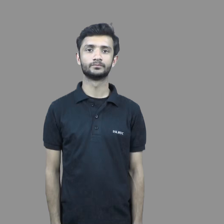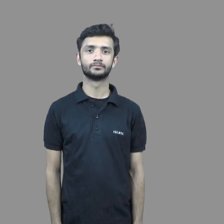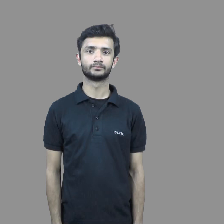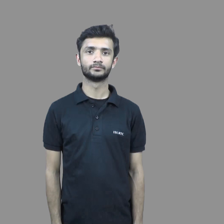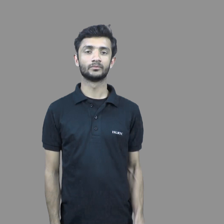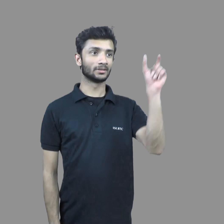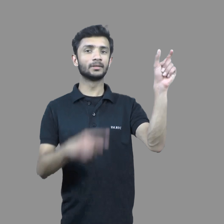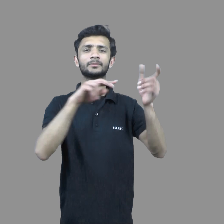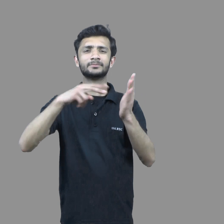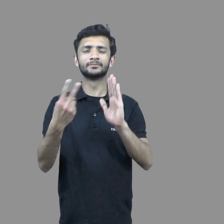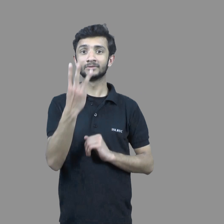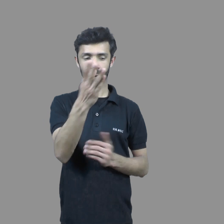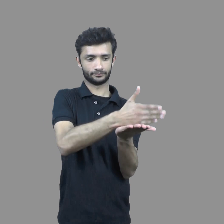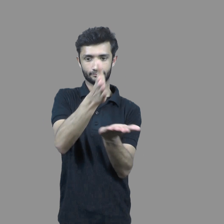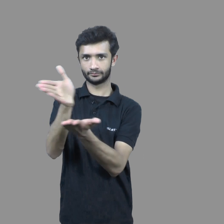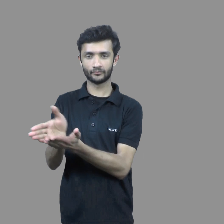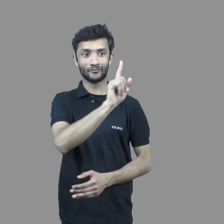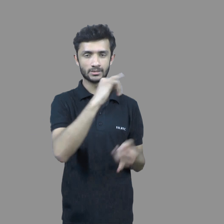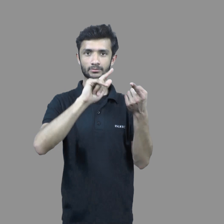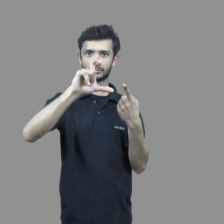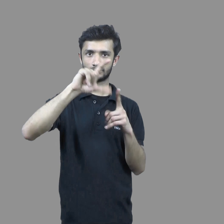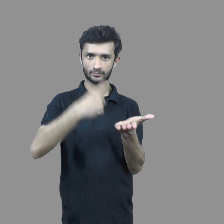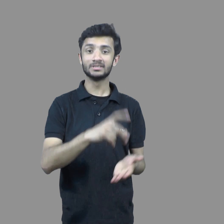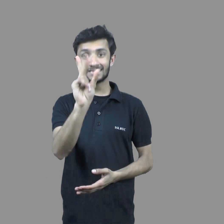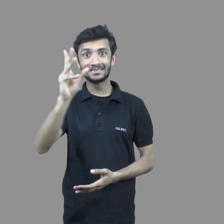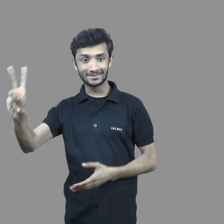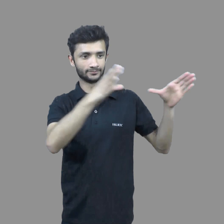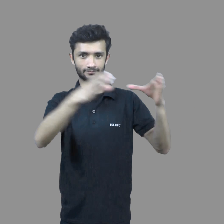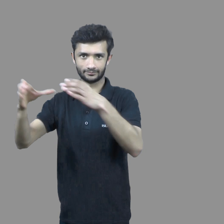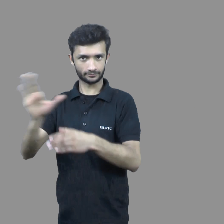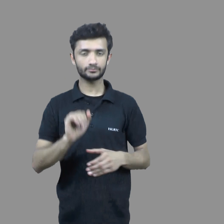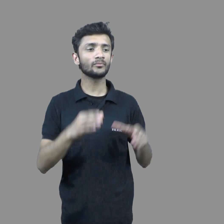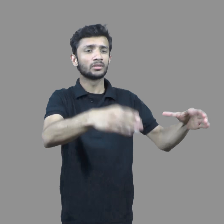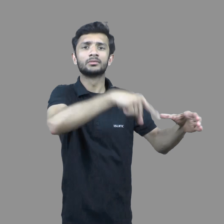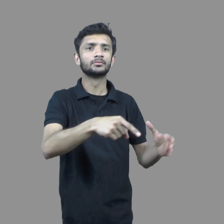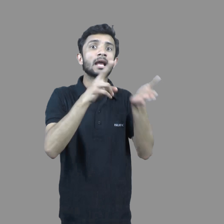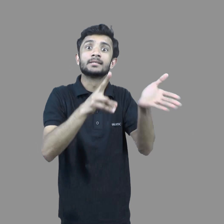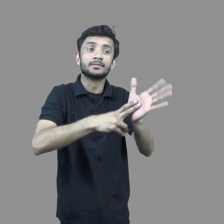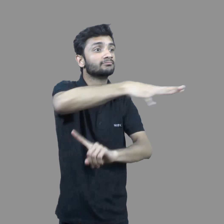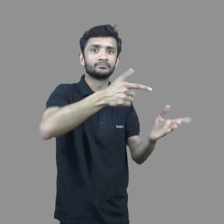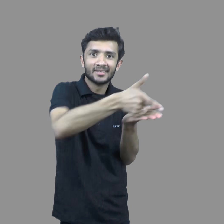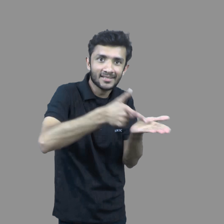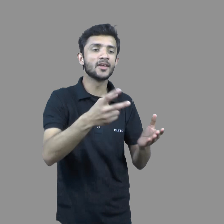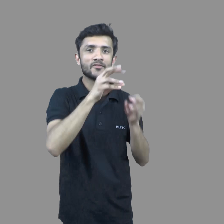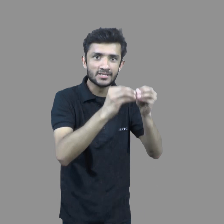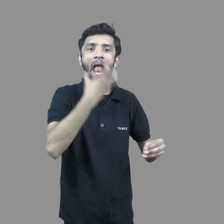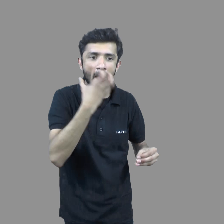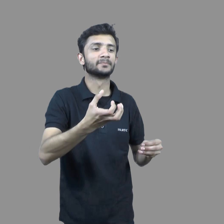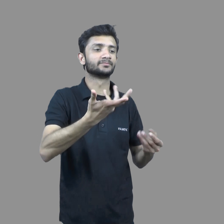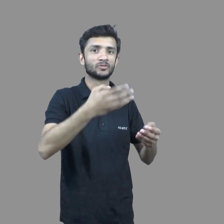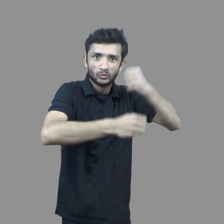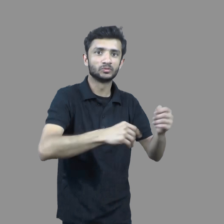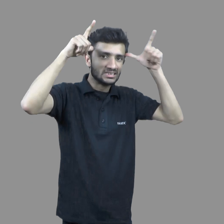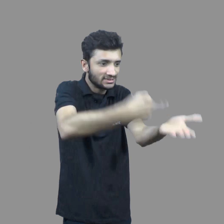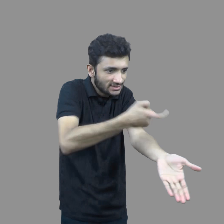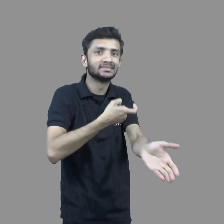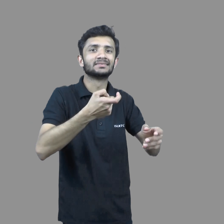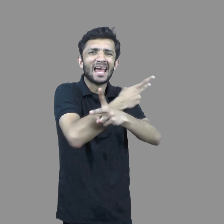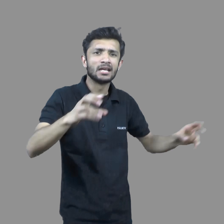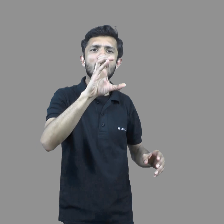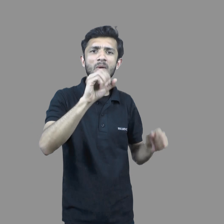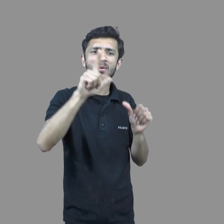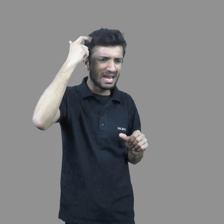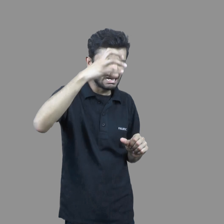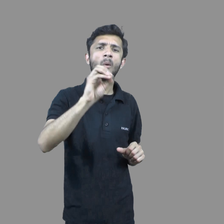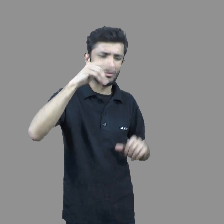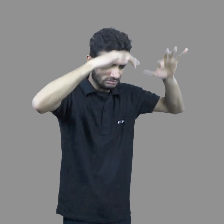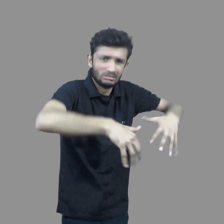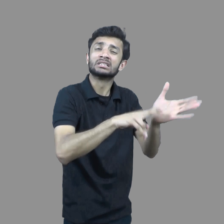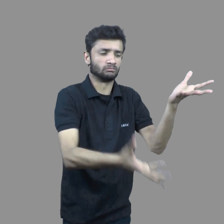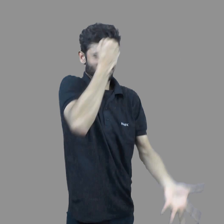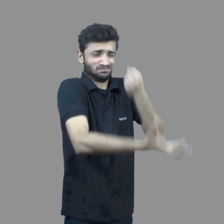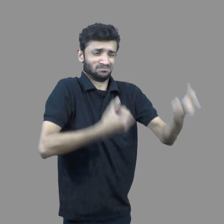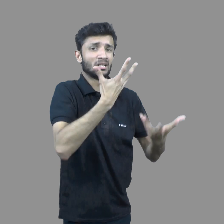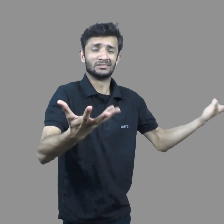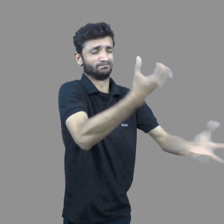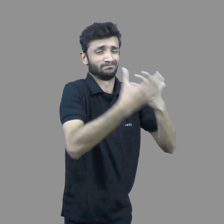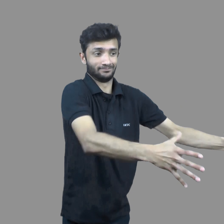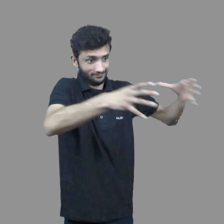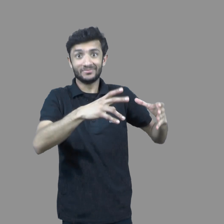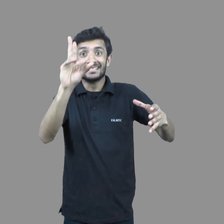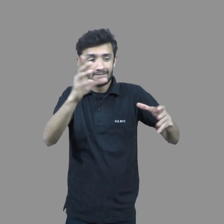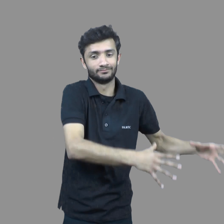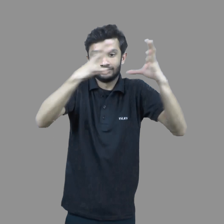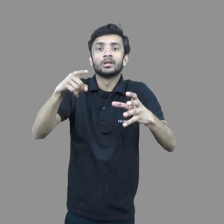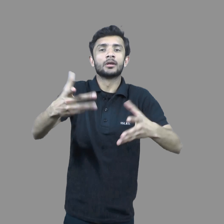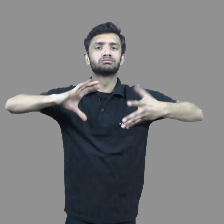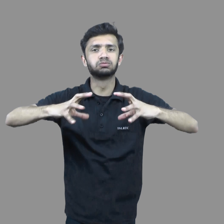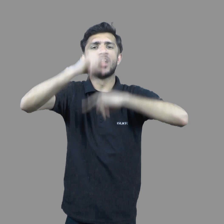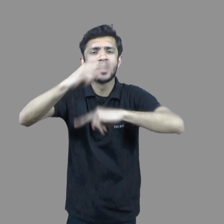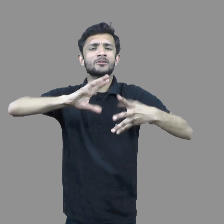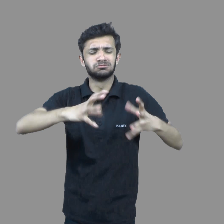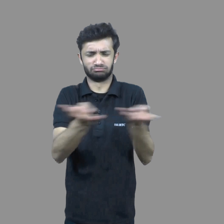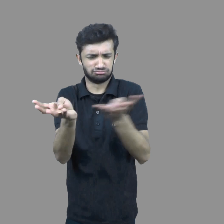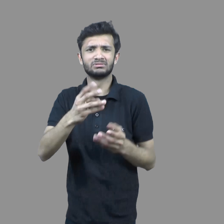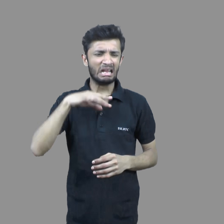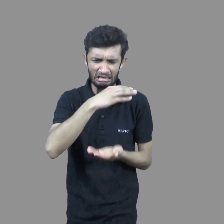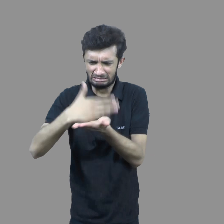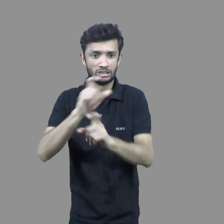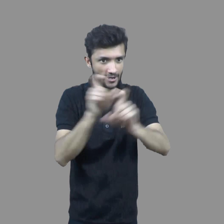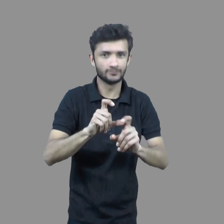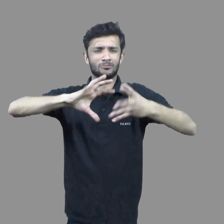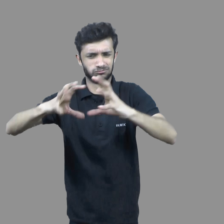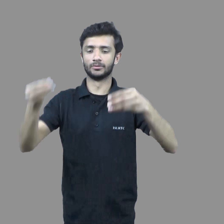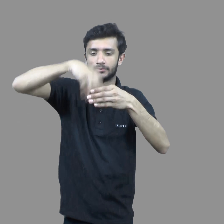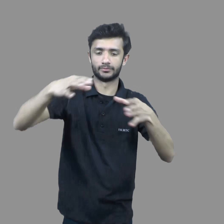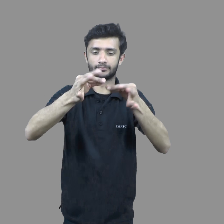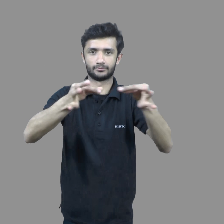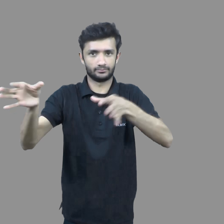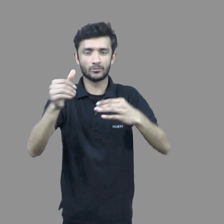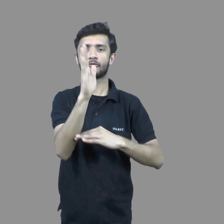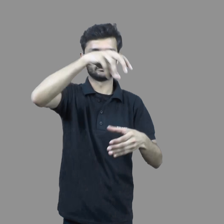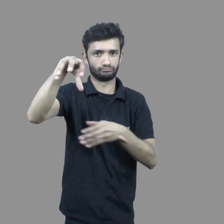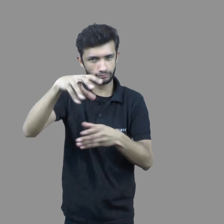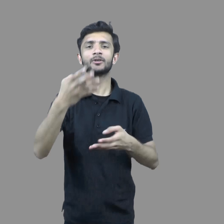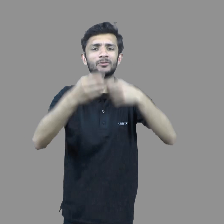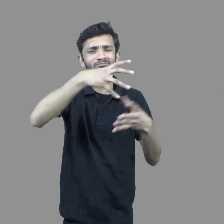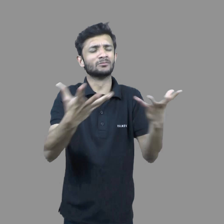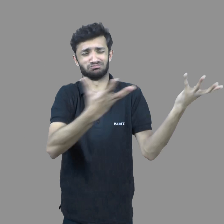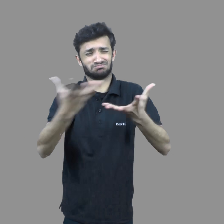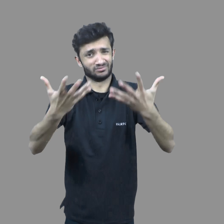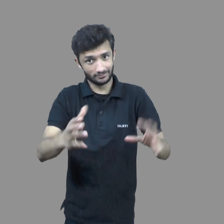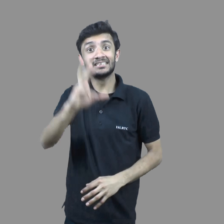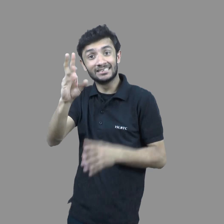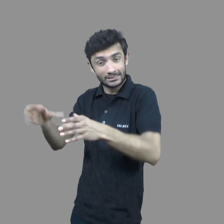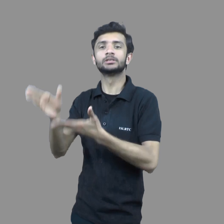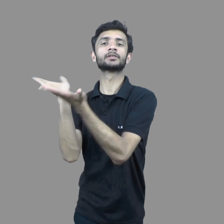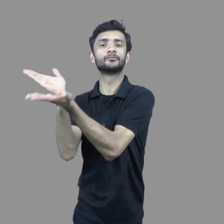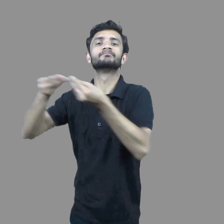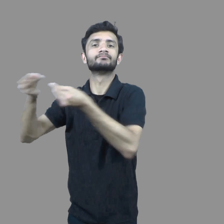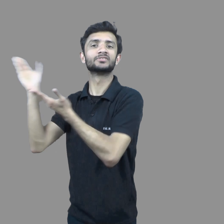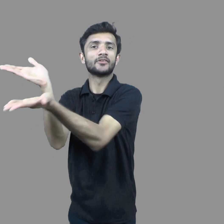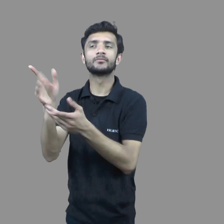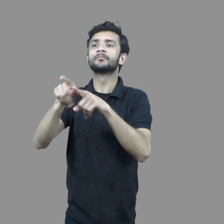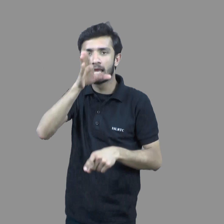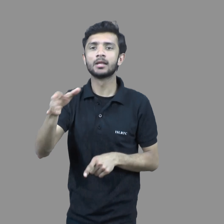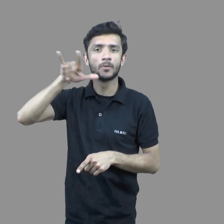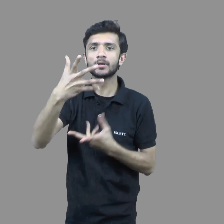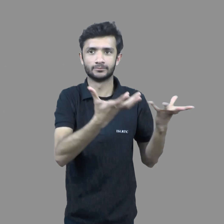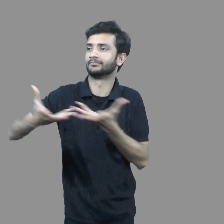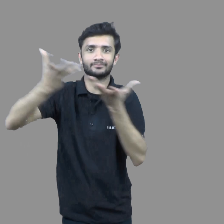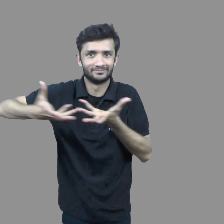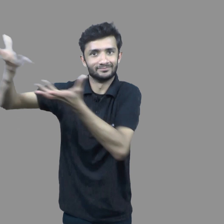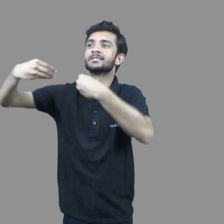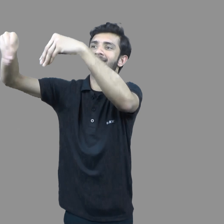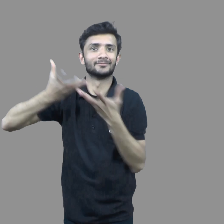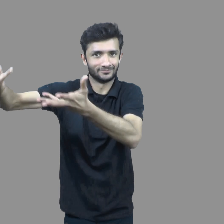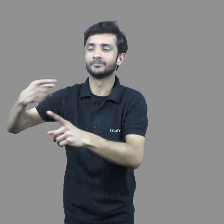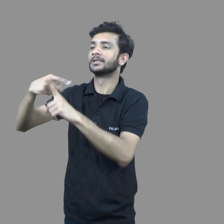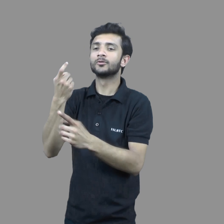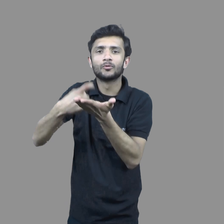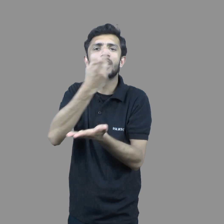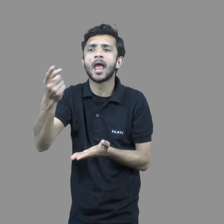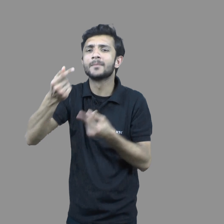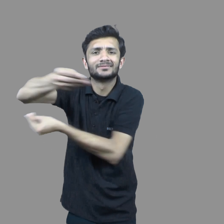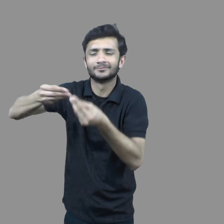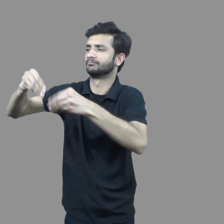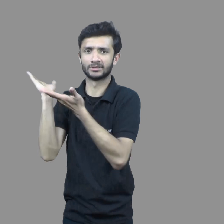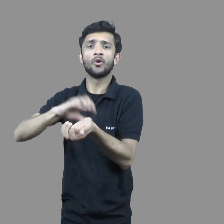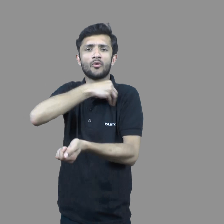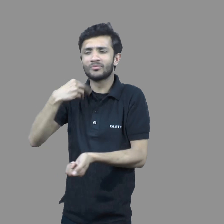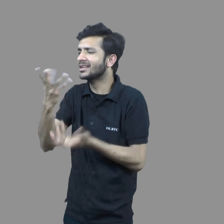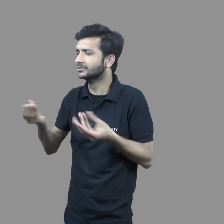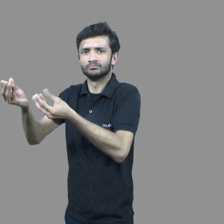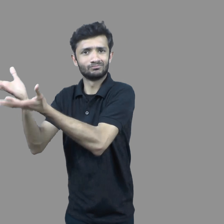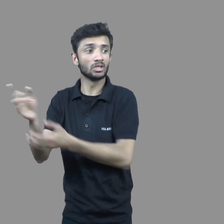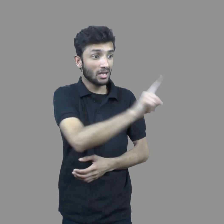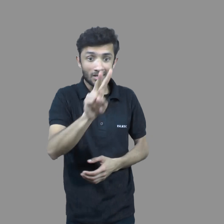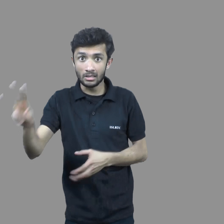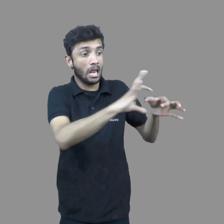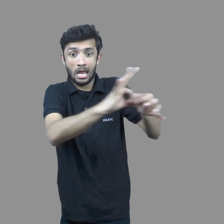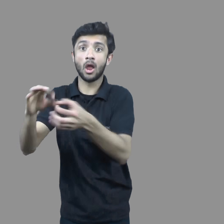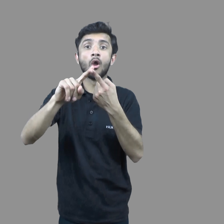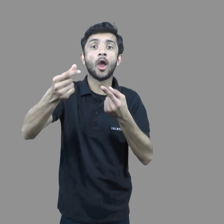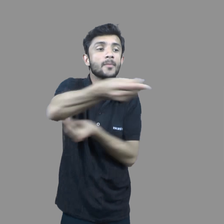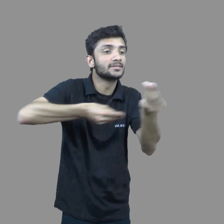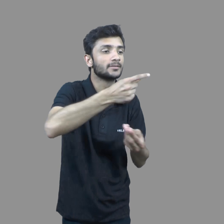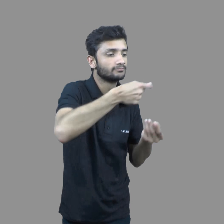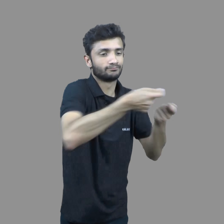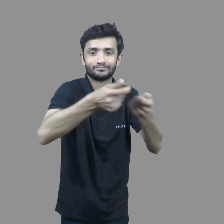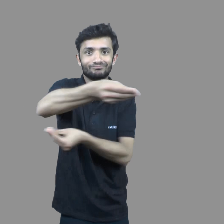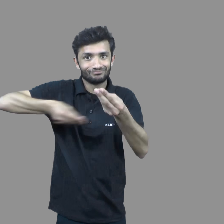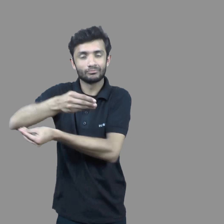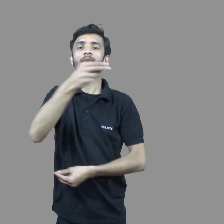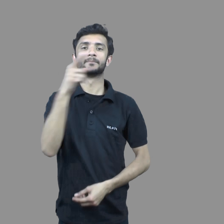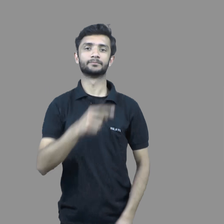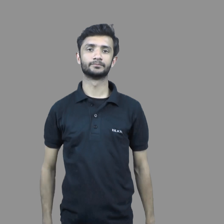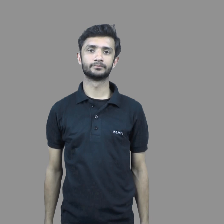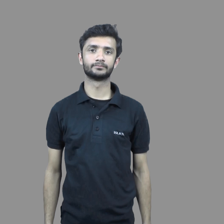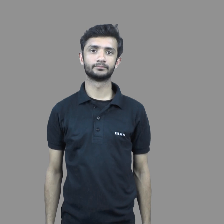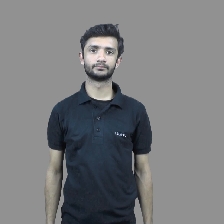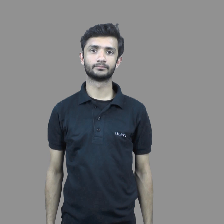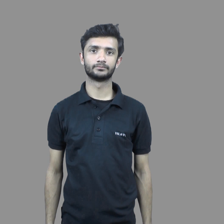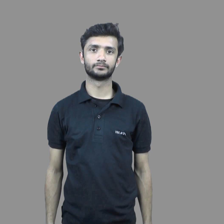Primary Sector Secondary Sector and Tertiary Sector